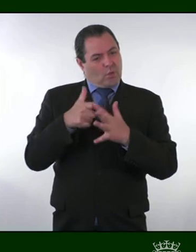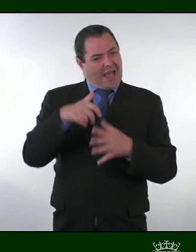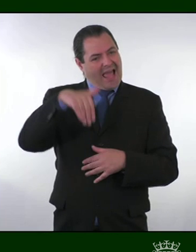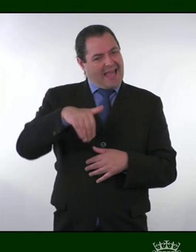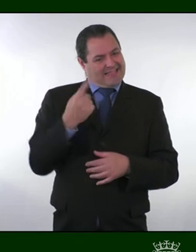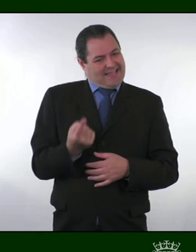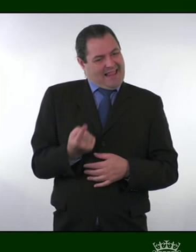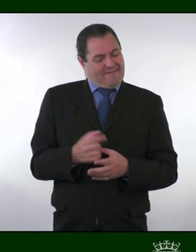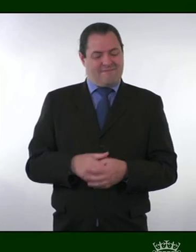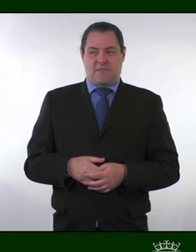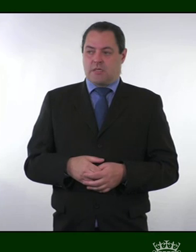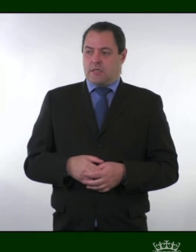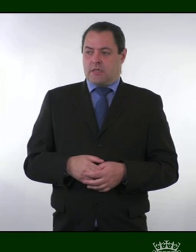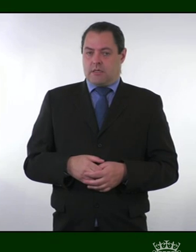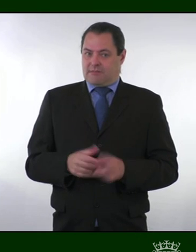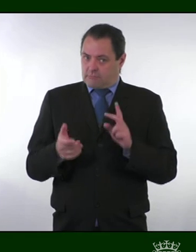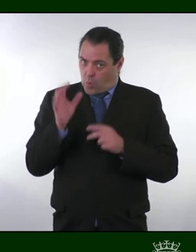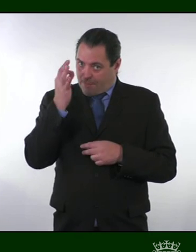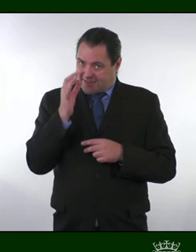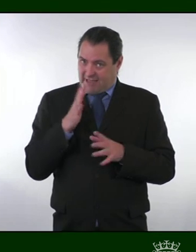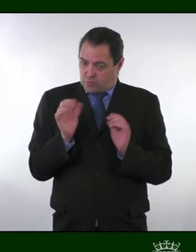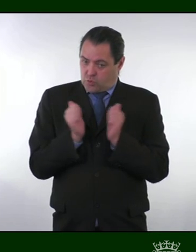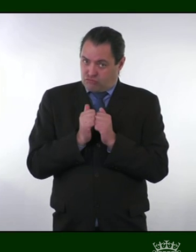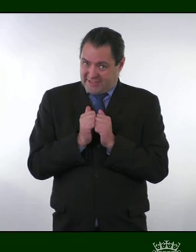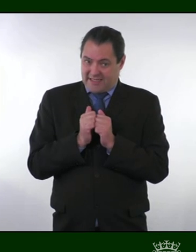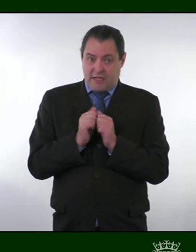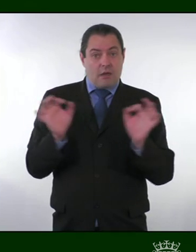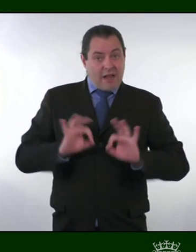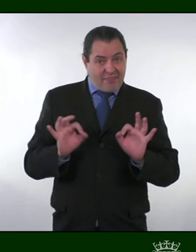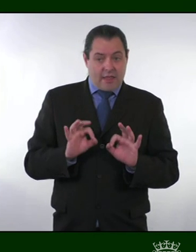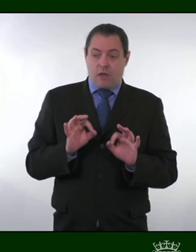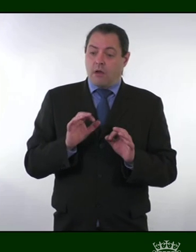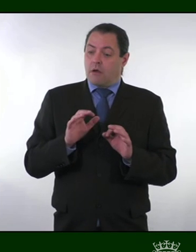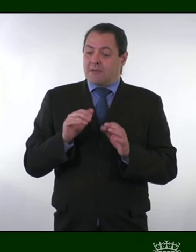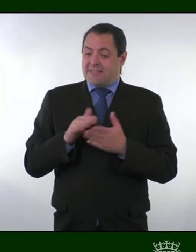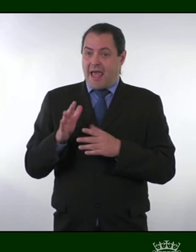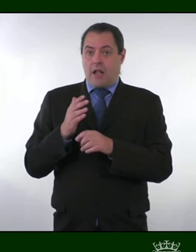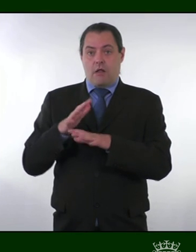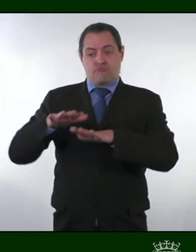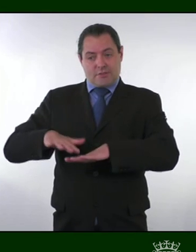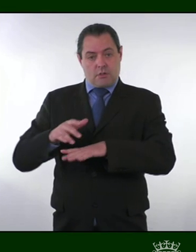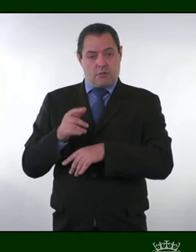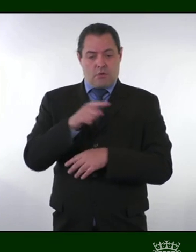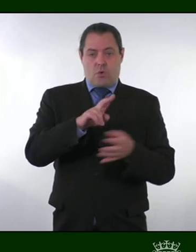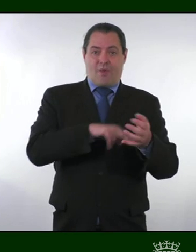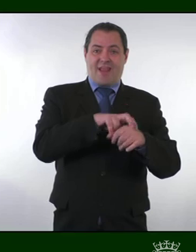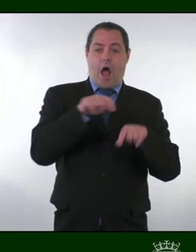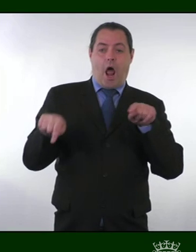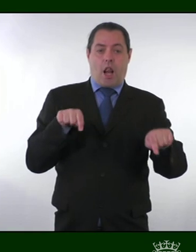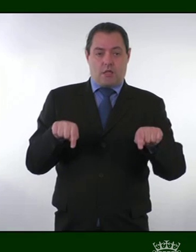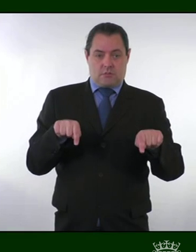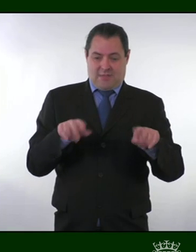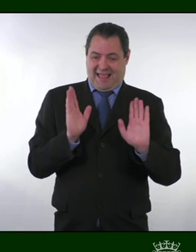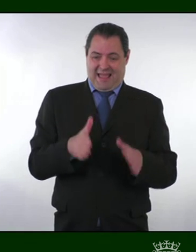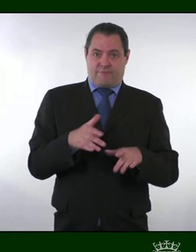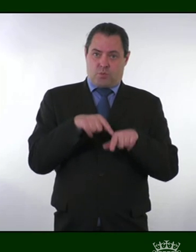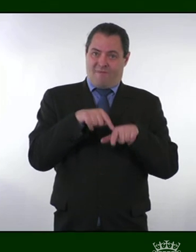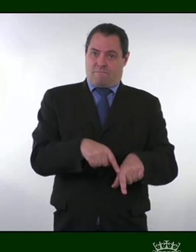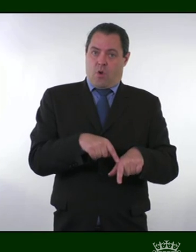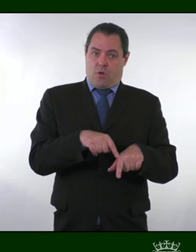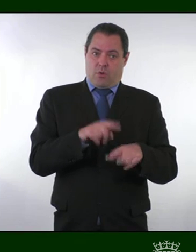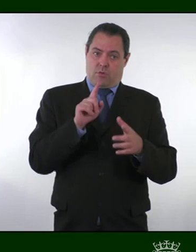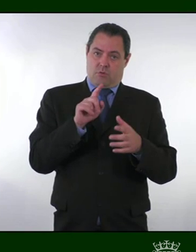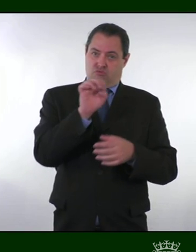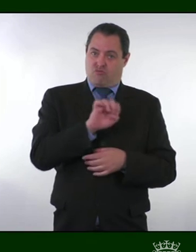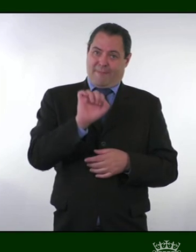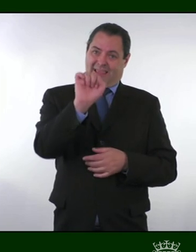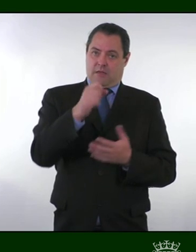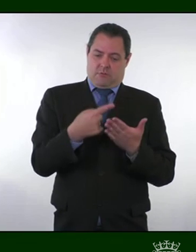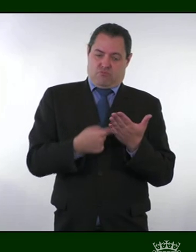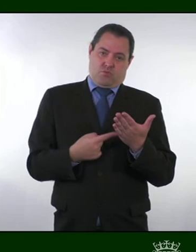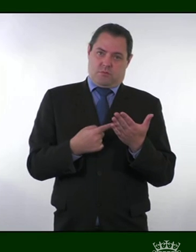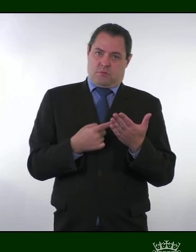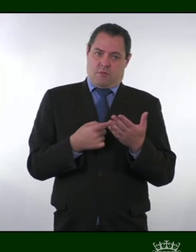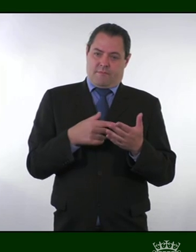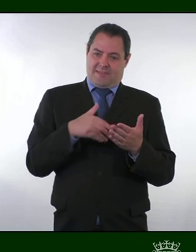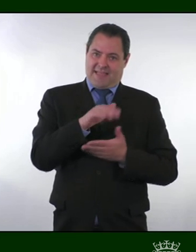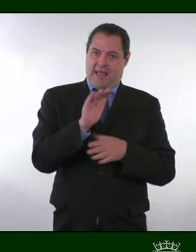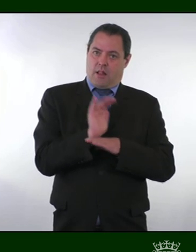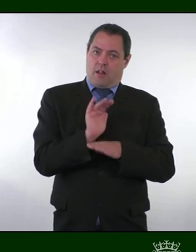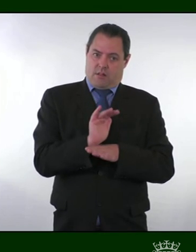Unless otherwise agreed in that Committee, goods passing from Great Britain to Northern Ireland will be subject to the full rigour of the European customs code and to the imposition of tariffs.